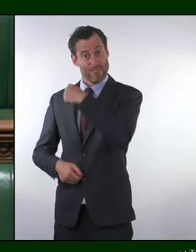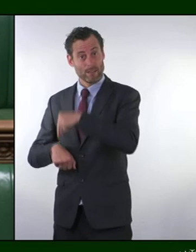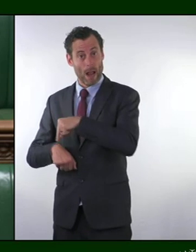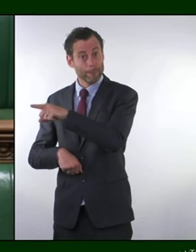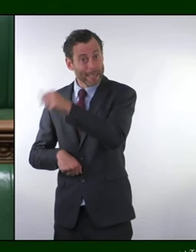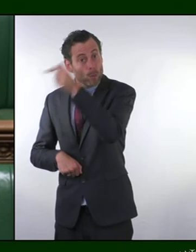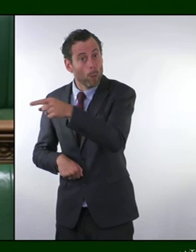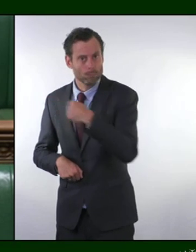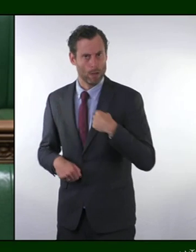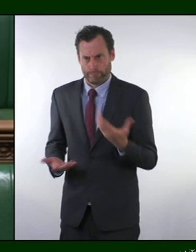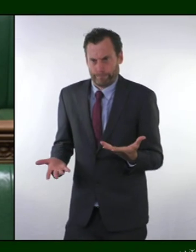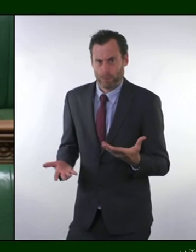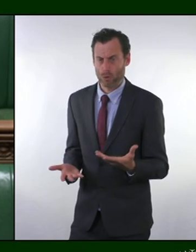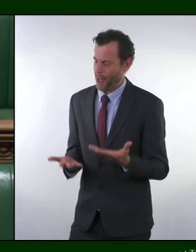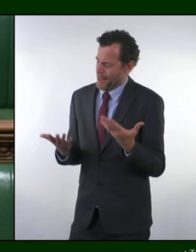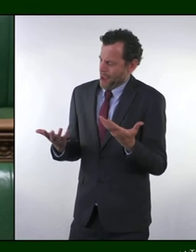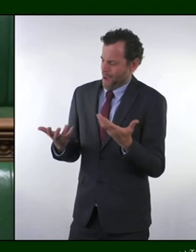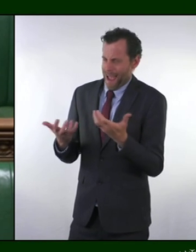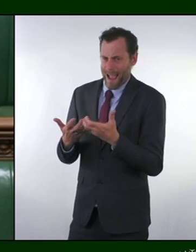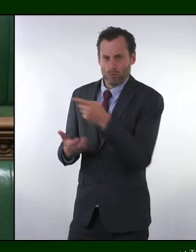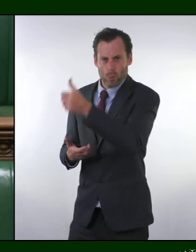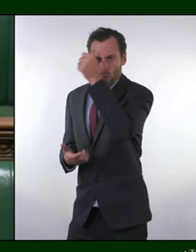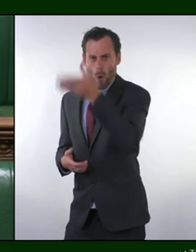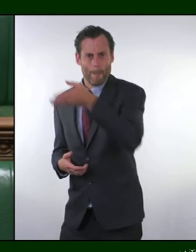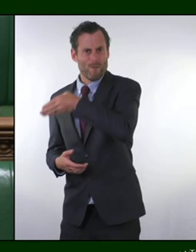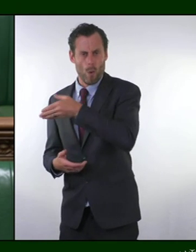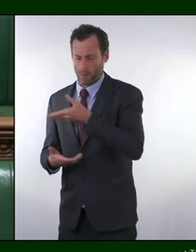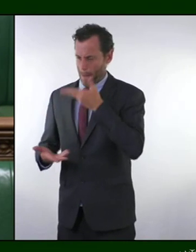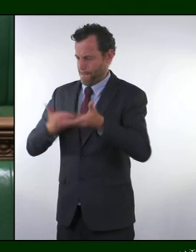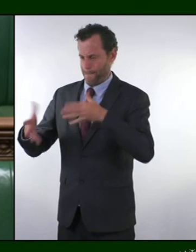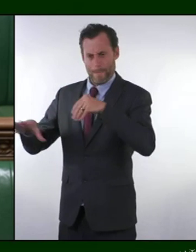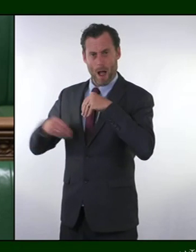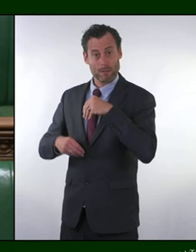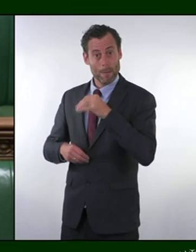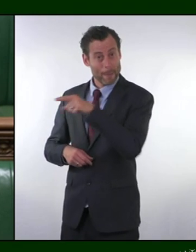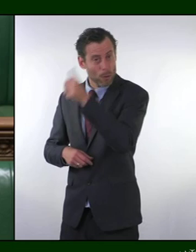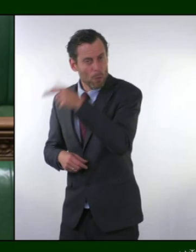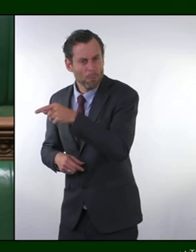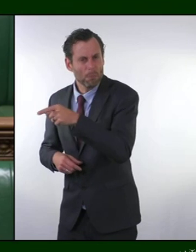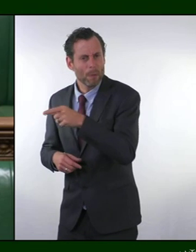Perhaps Captain Hindsight would like to tell us that he knew that it was being transmitted asymptomatically.